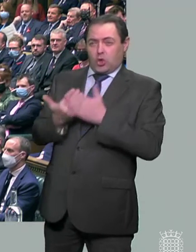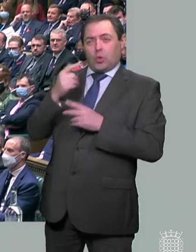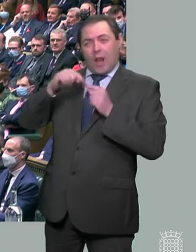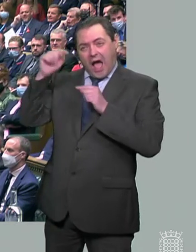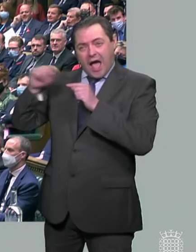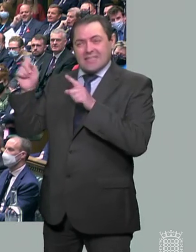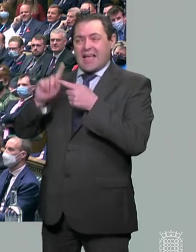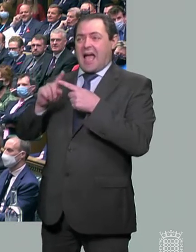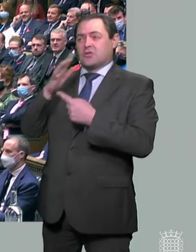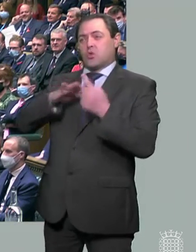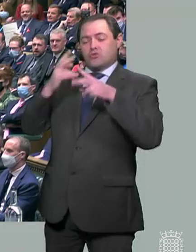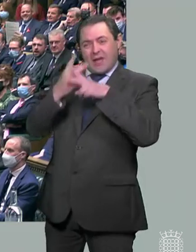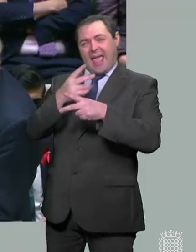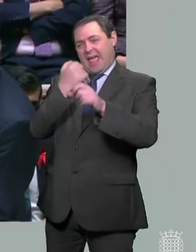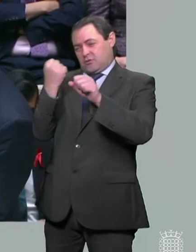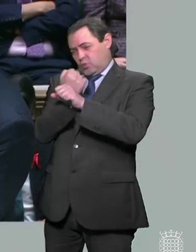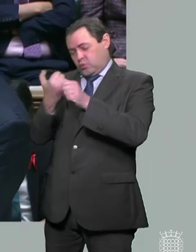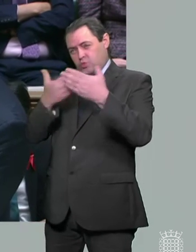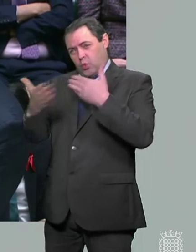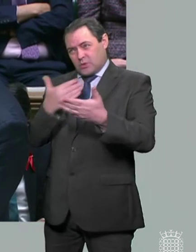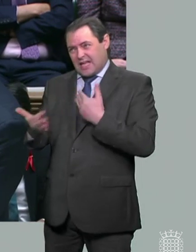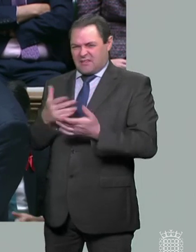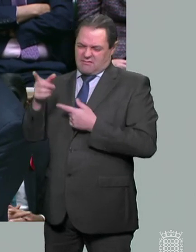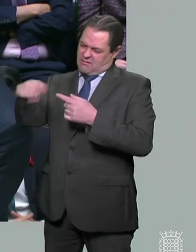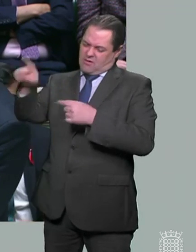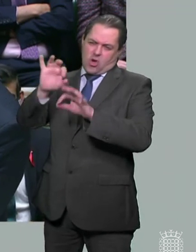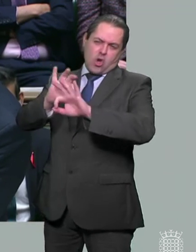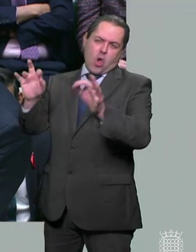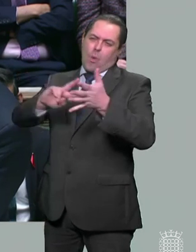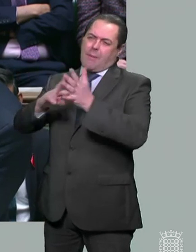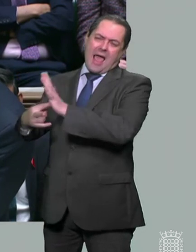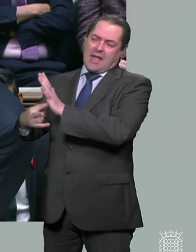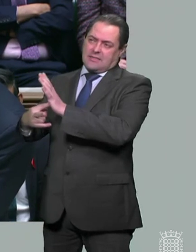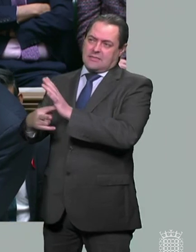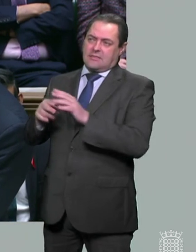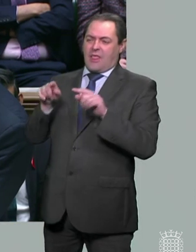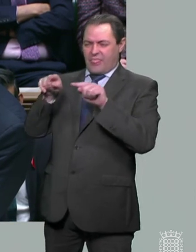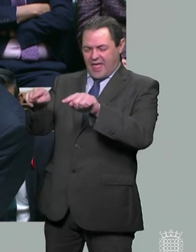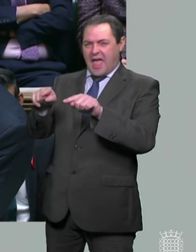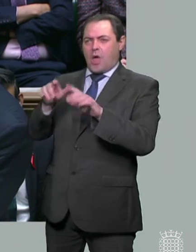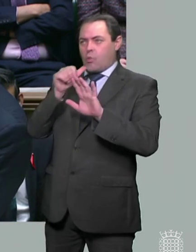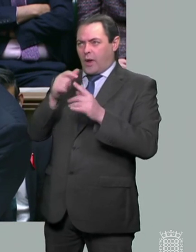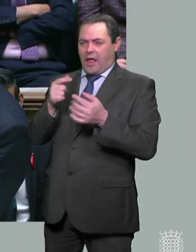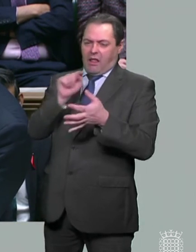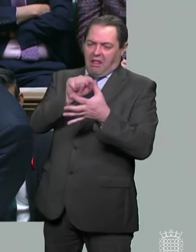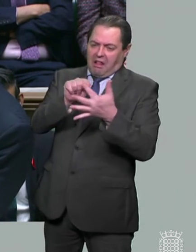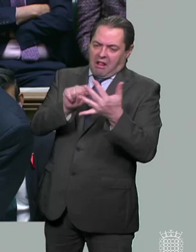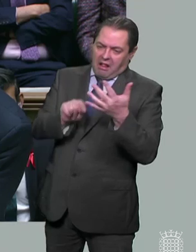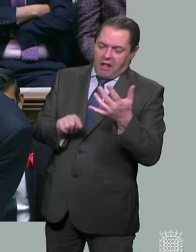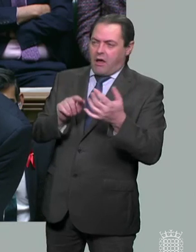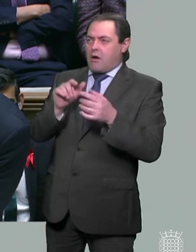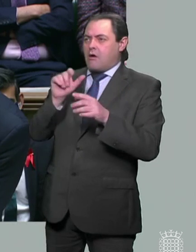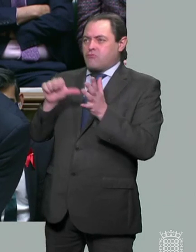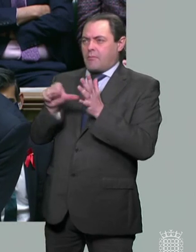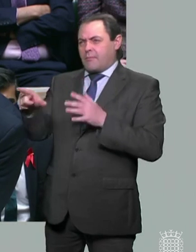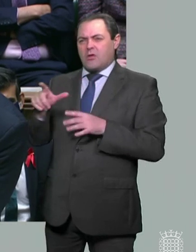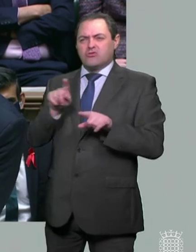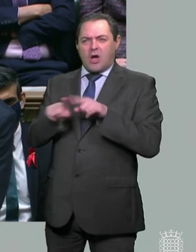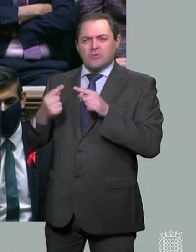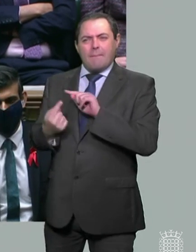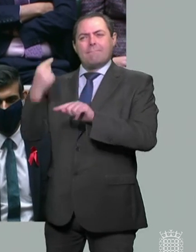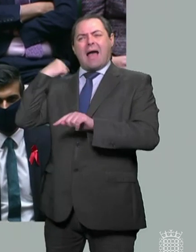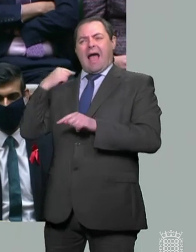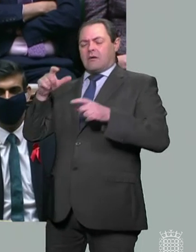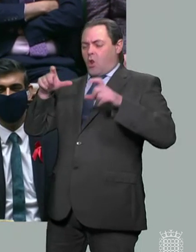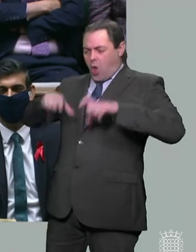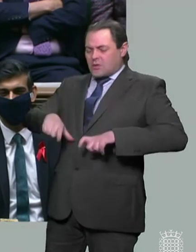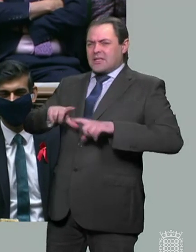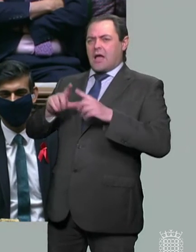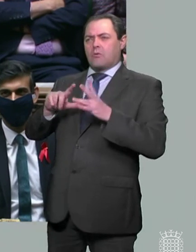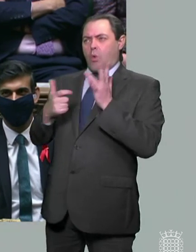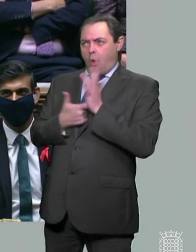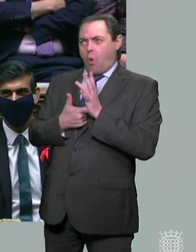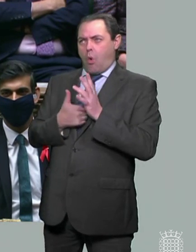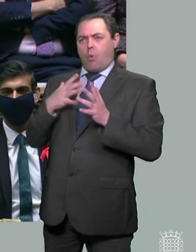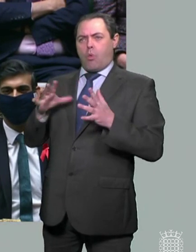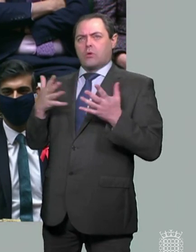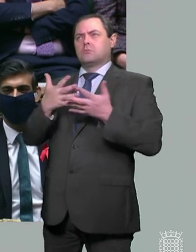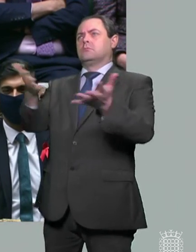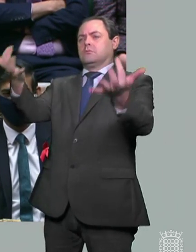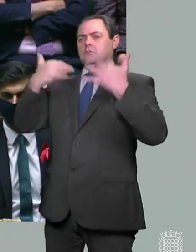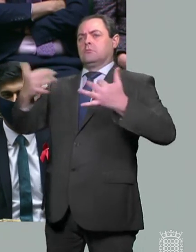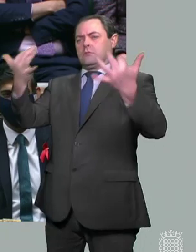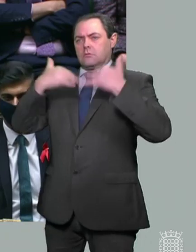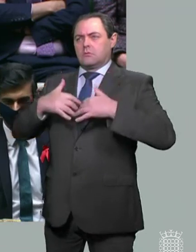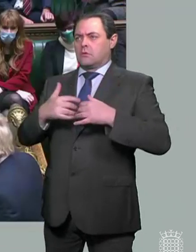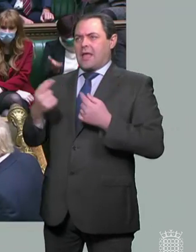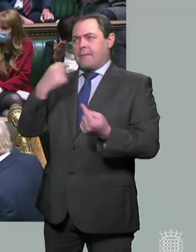They have no plan whatever, and don’t forget that their resort to absolutely every problem is either to take this country back into lockdown or to open up to uncontrolled immigration.